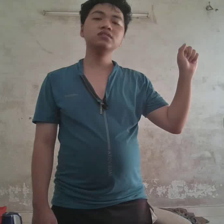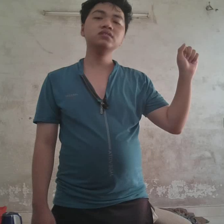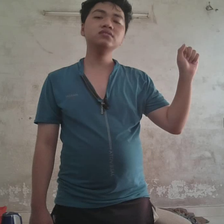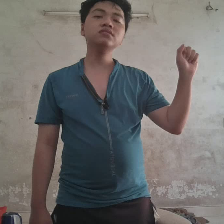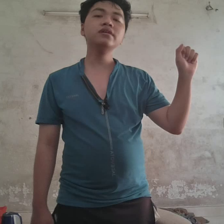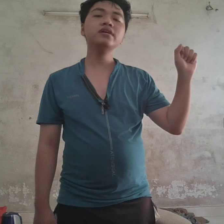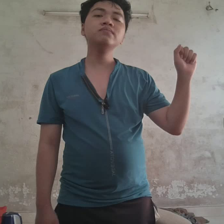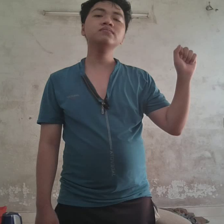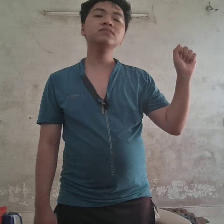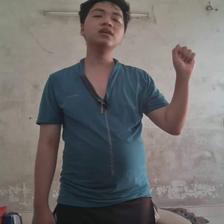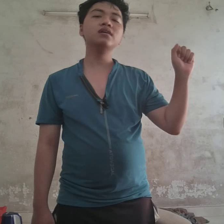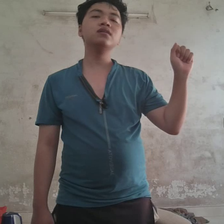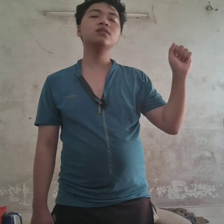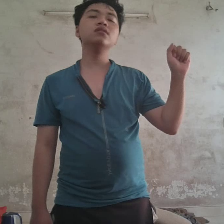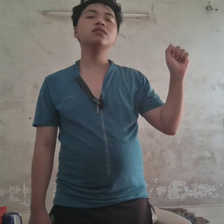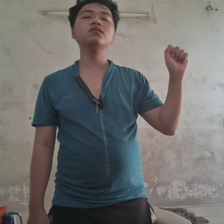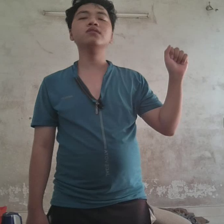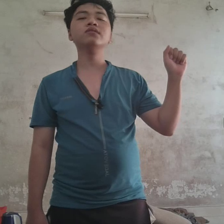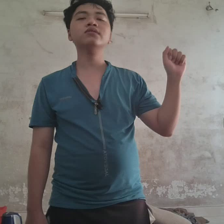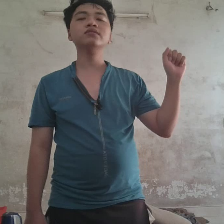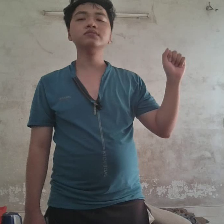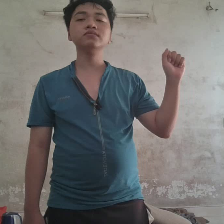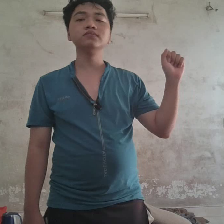a